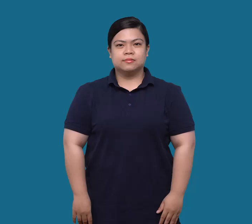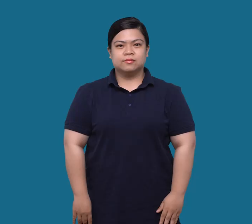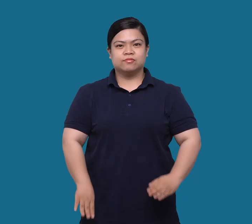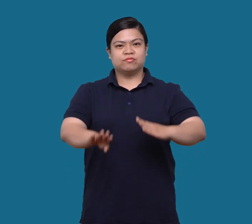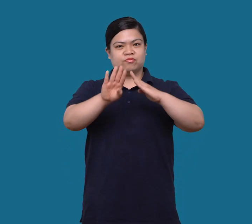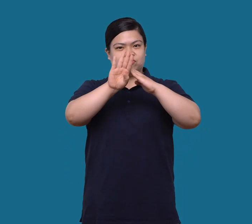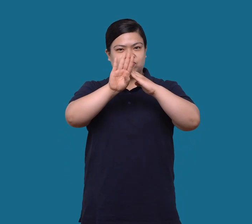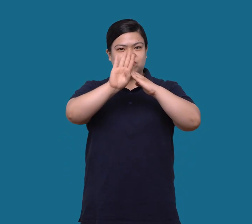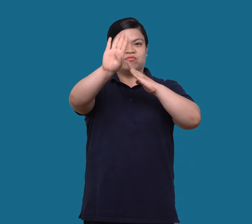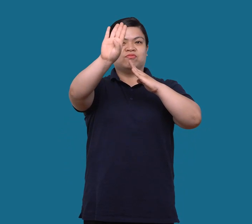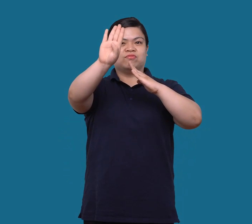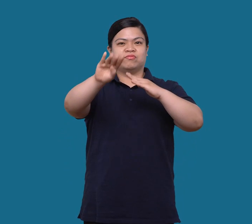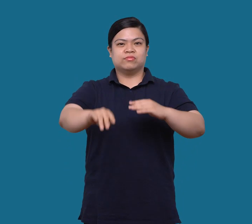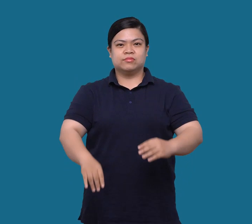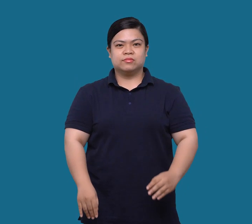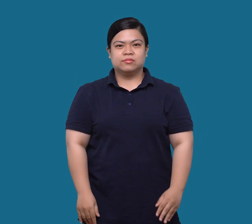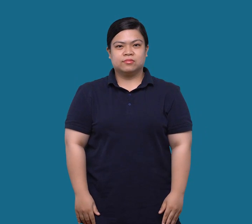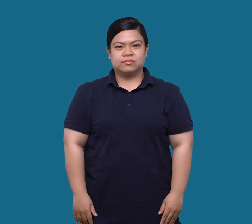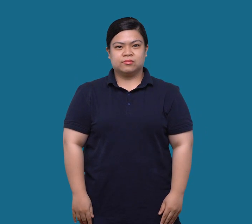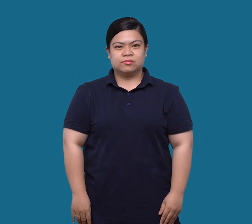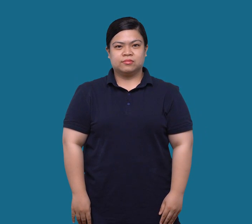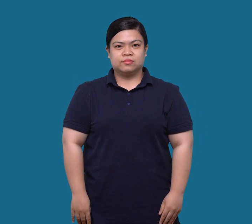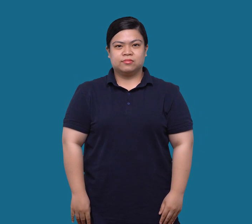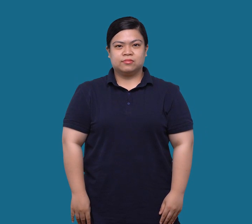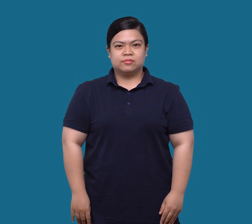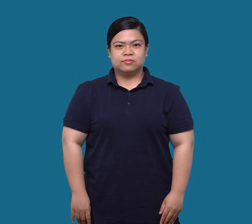cung điện